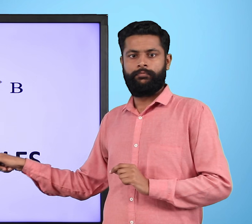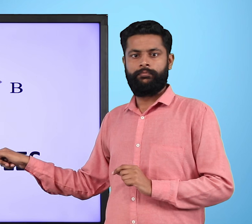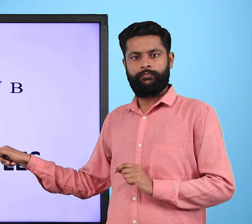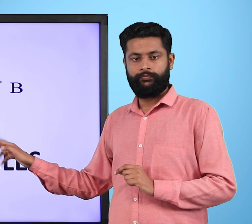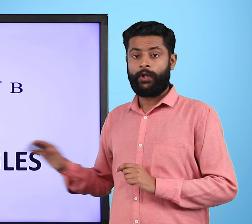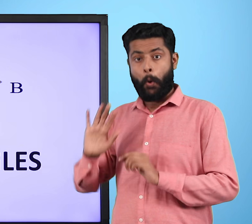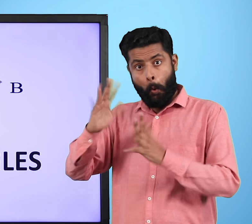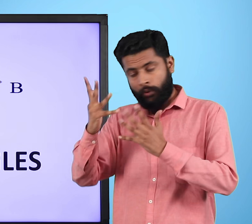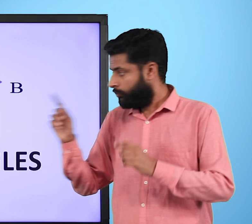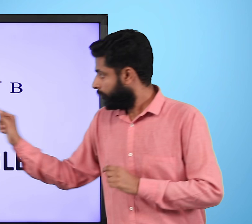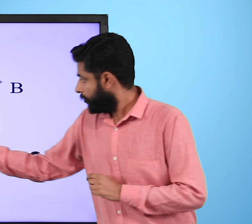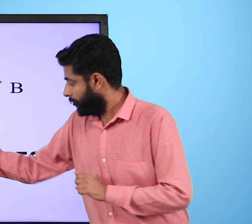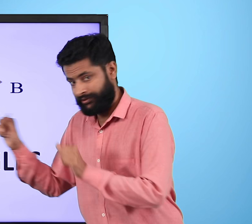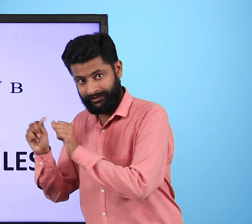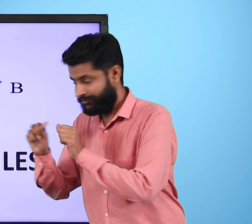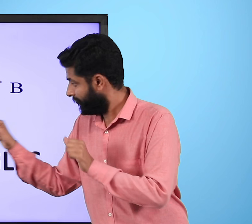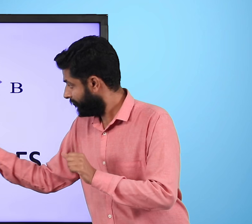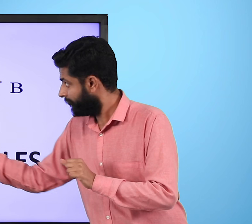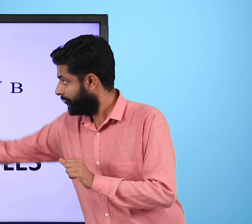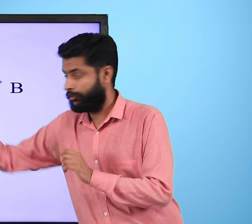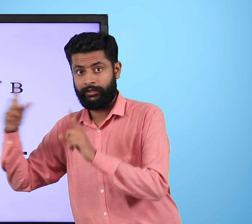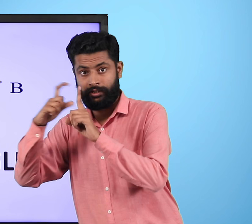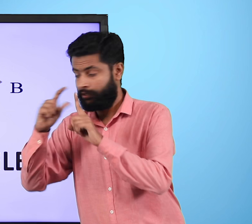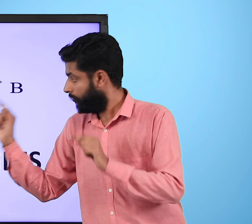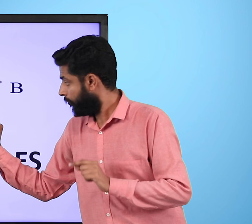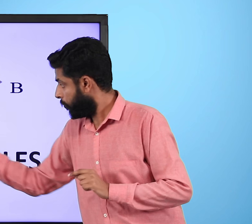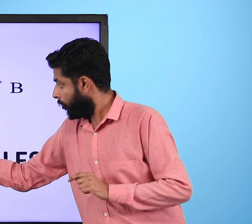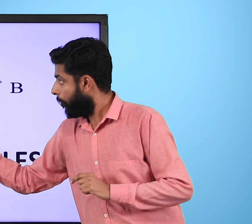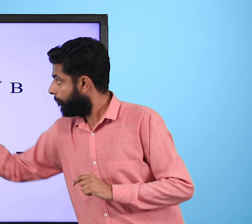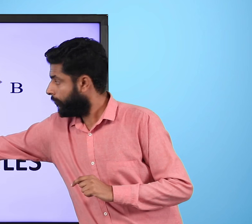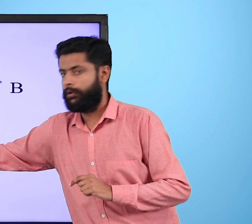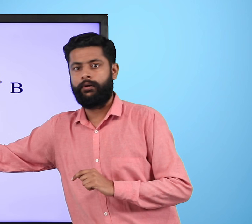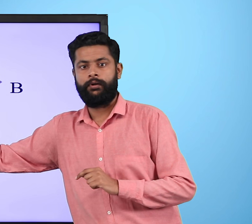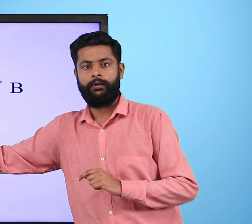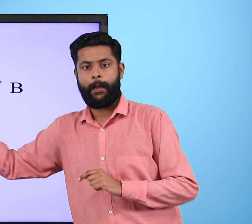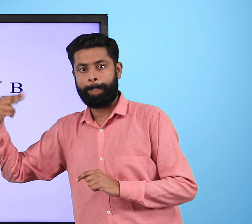similar relation exist for another three angles.